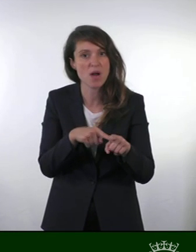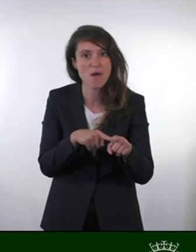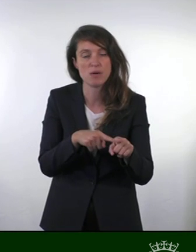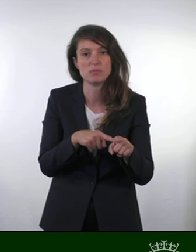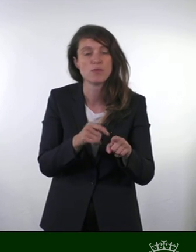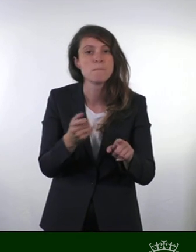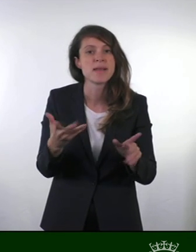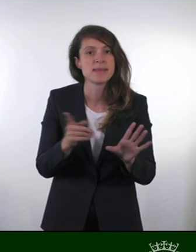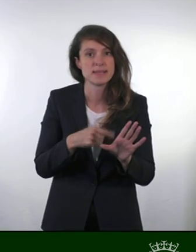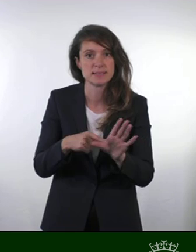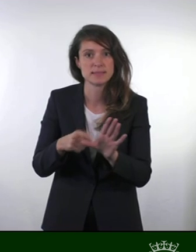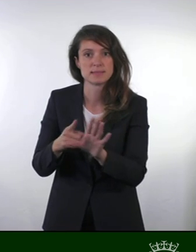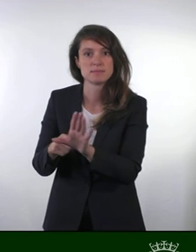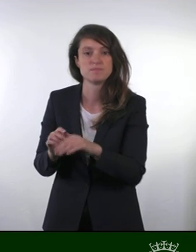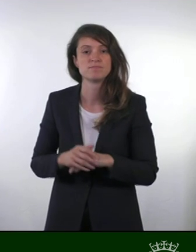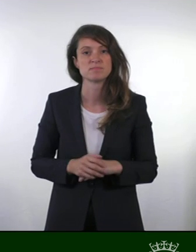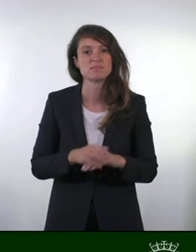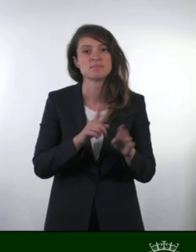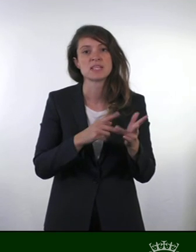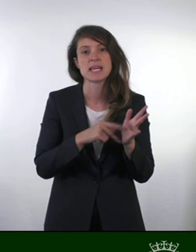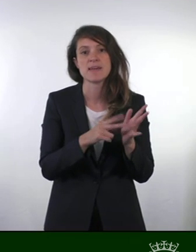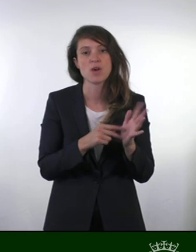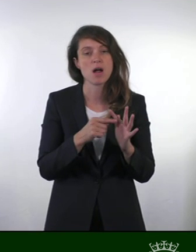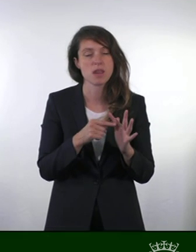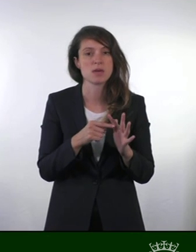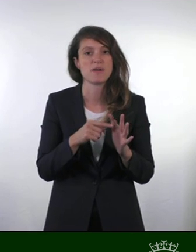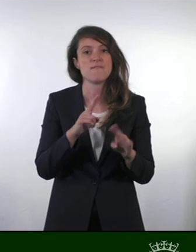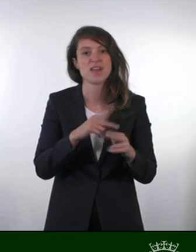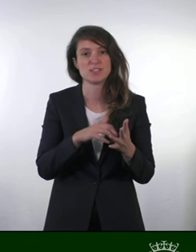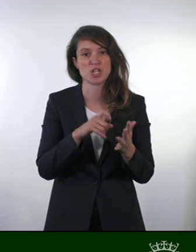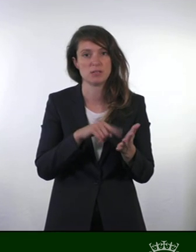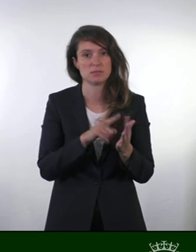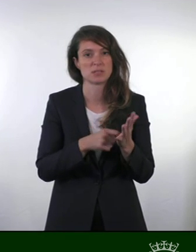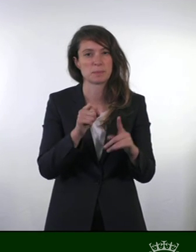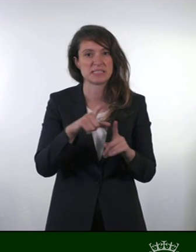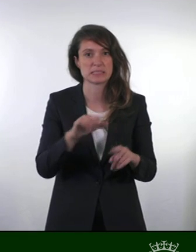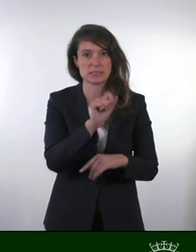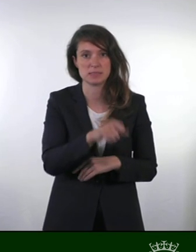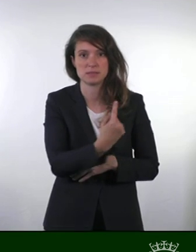The murder of WPC Yvonne Fletcher was sickening and cowardly.